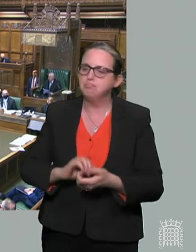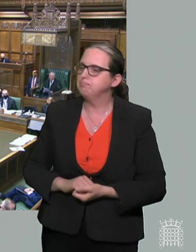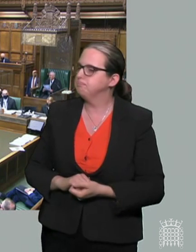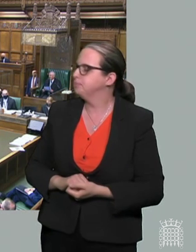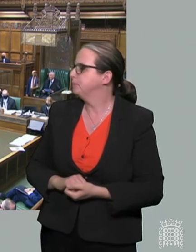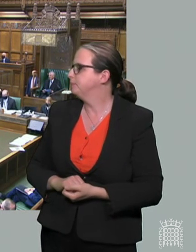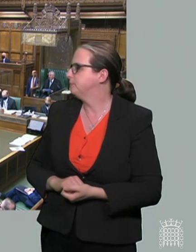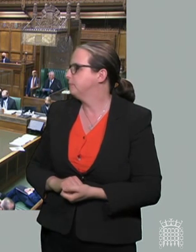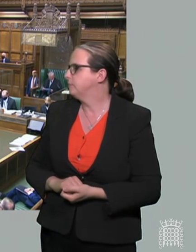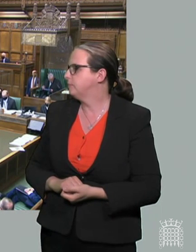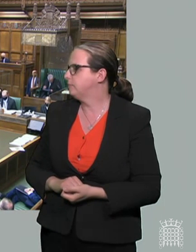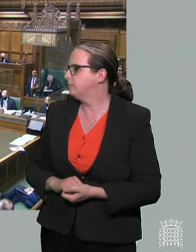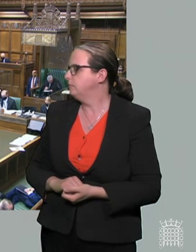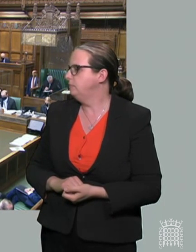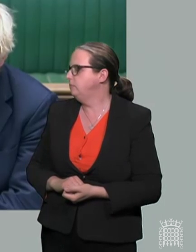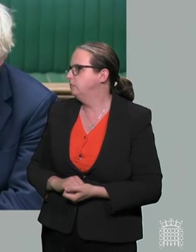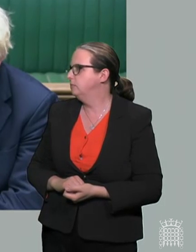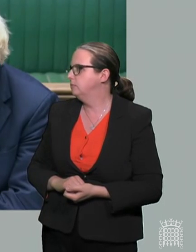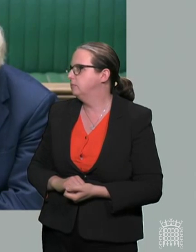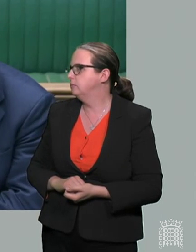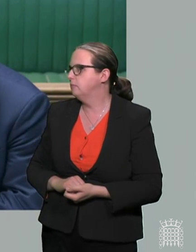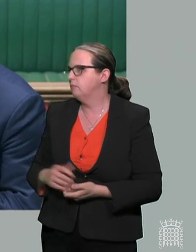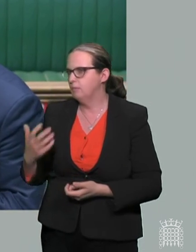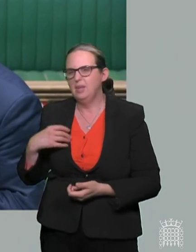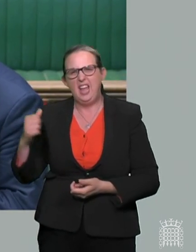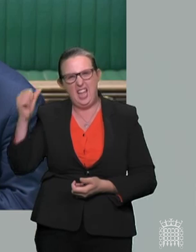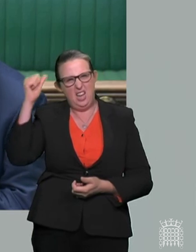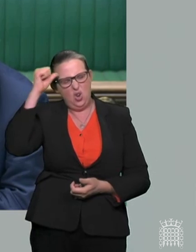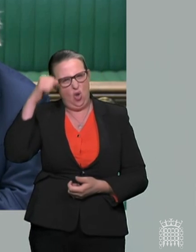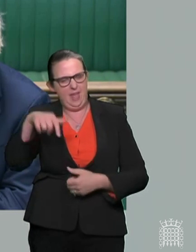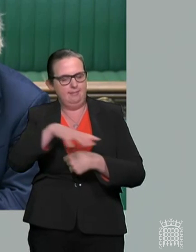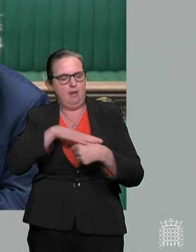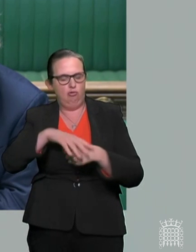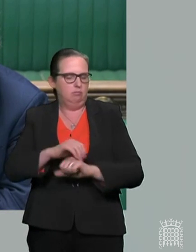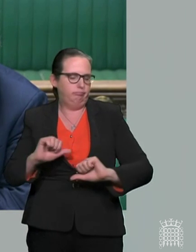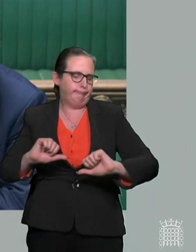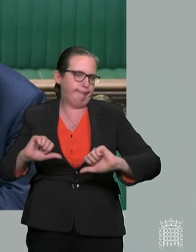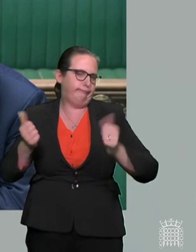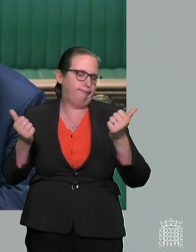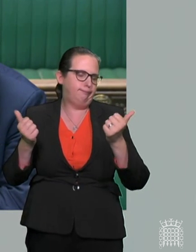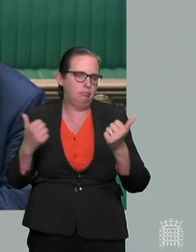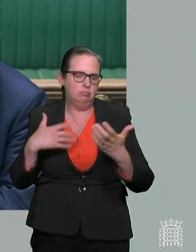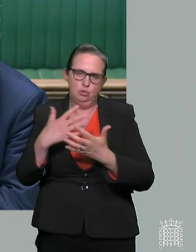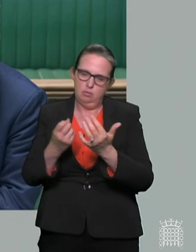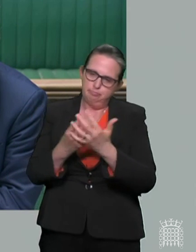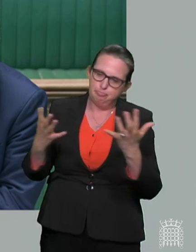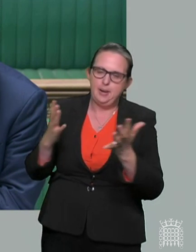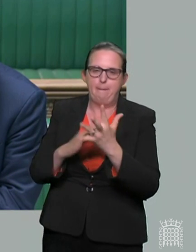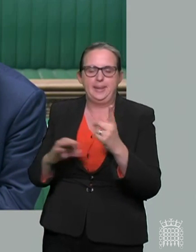I thank my honourable Friend. I know the stretch of road that she refers to very well, as I am sure many Members across this House do.